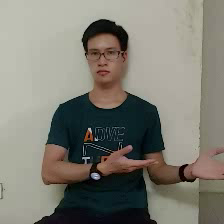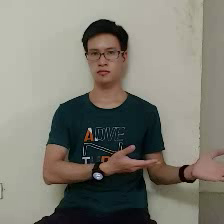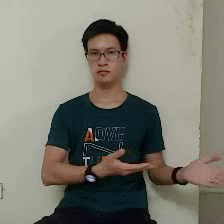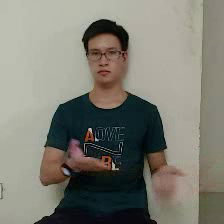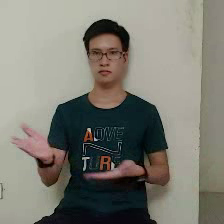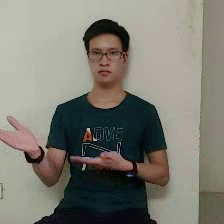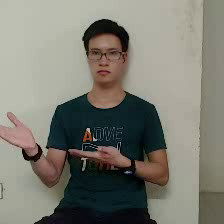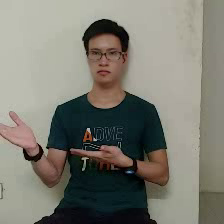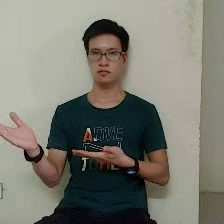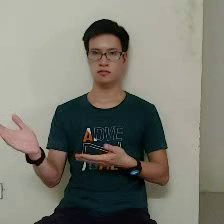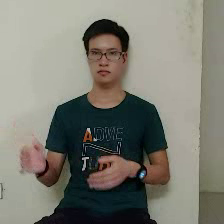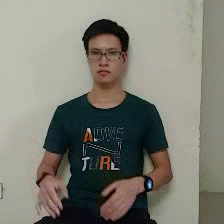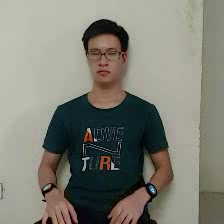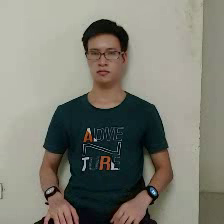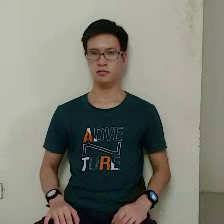Vâng lời